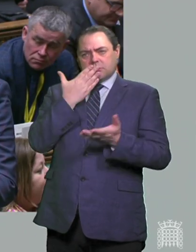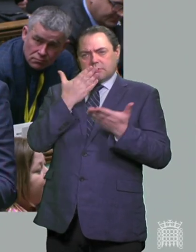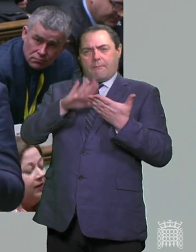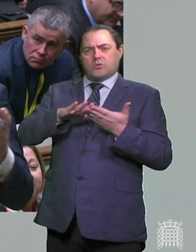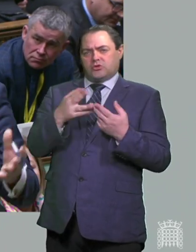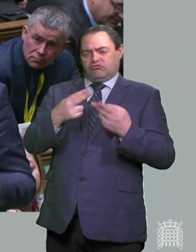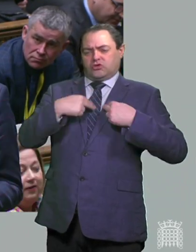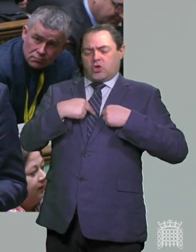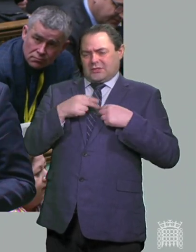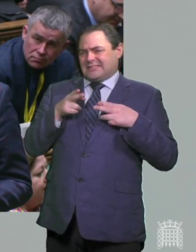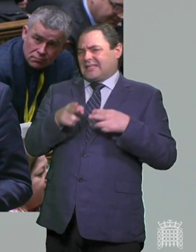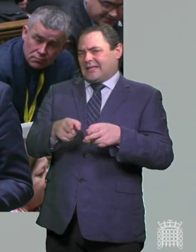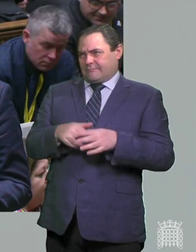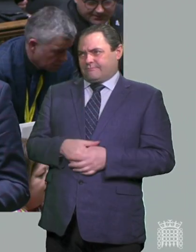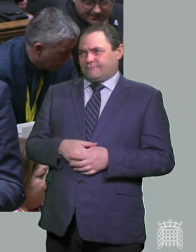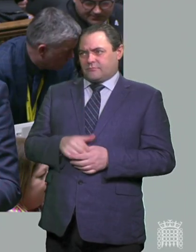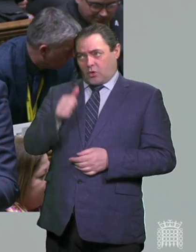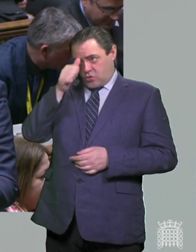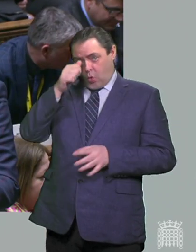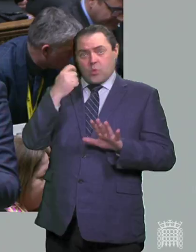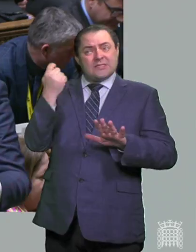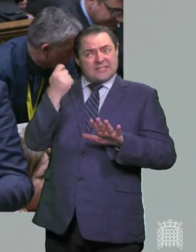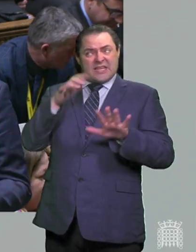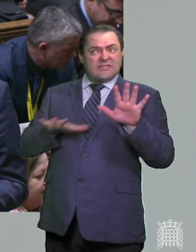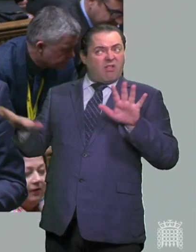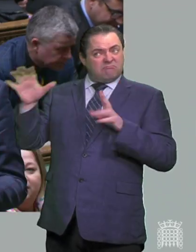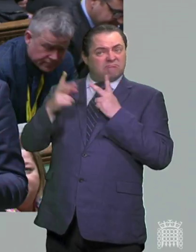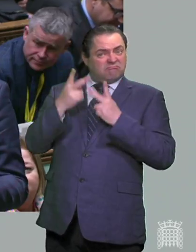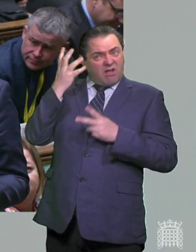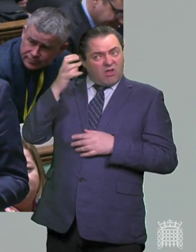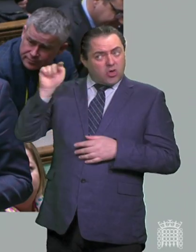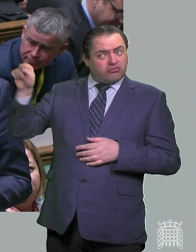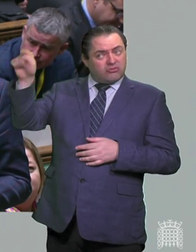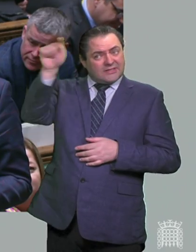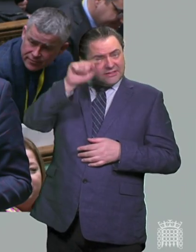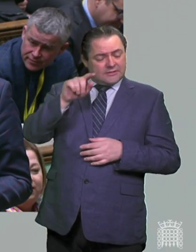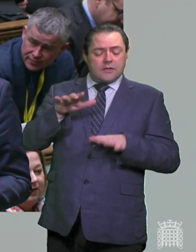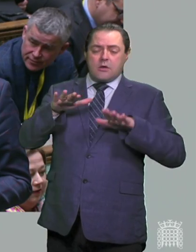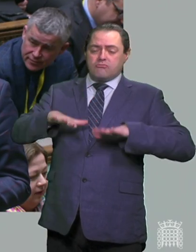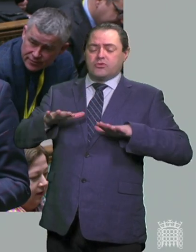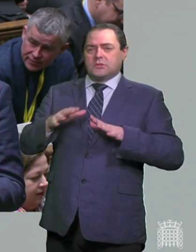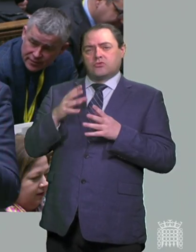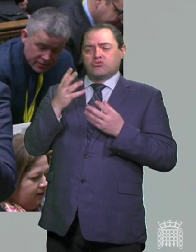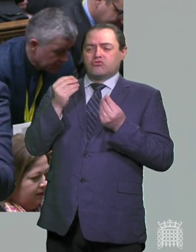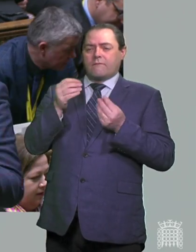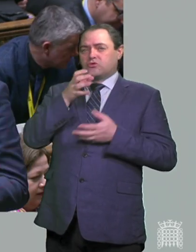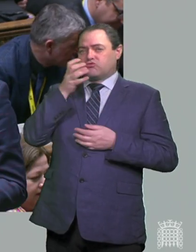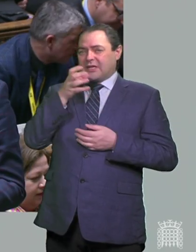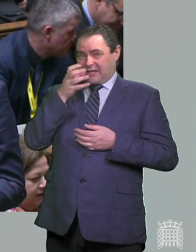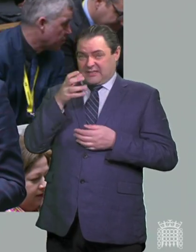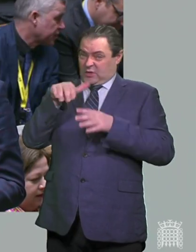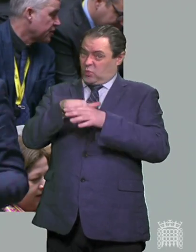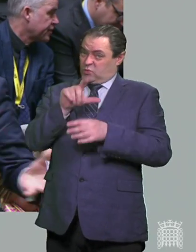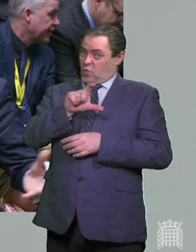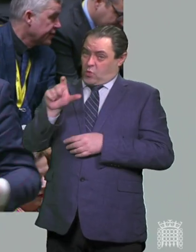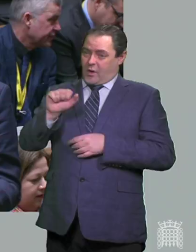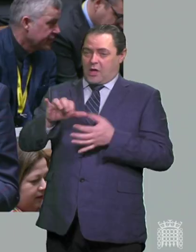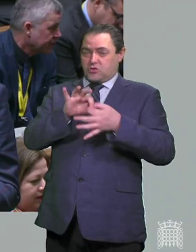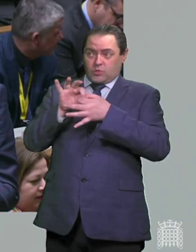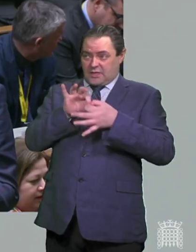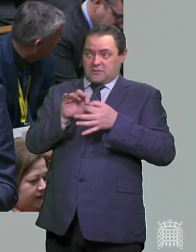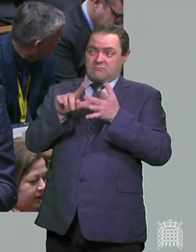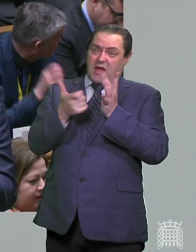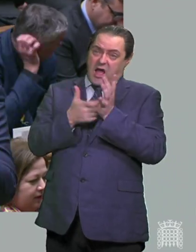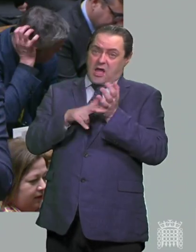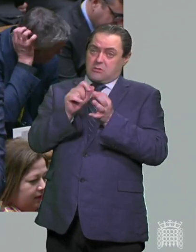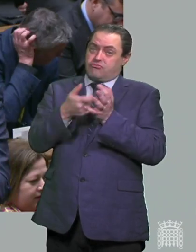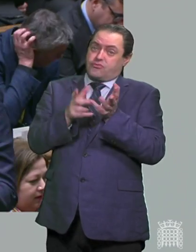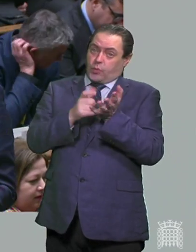We know there are successful schemes across many other countries, and the British Soft Drinks Association, whose members include Coca-Cola and Irn-Bru maker A.G.